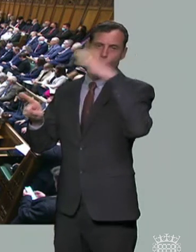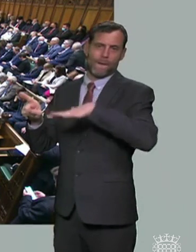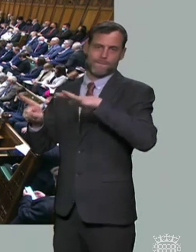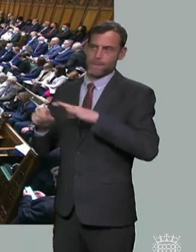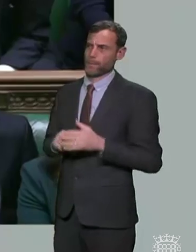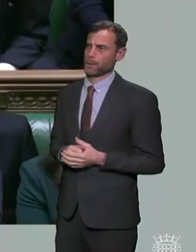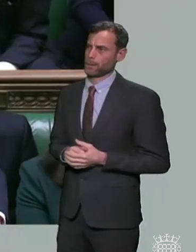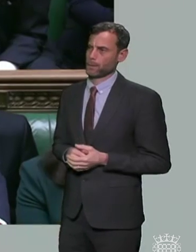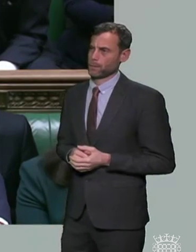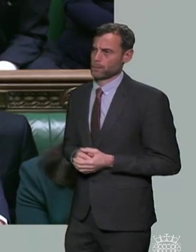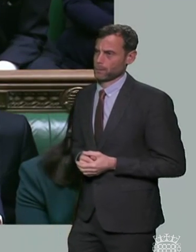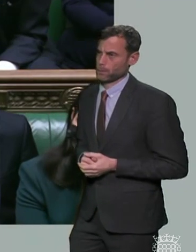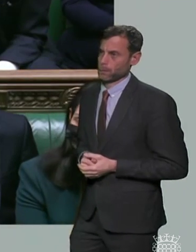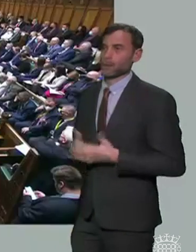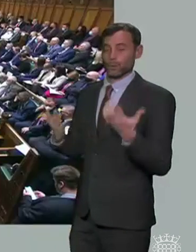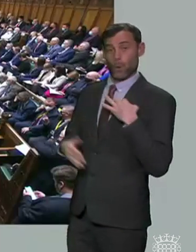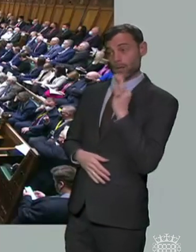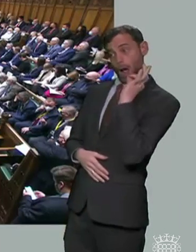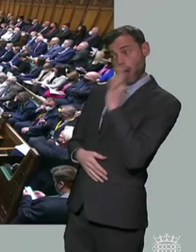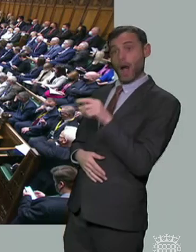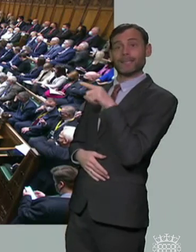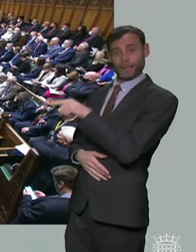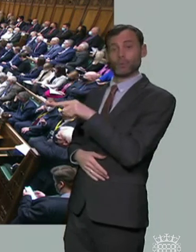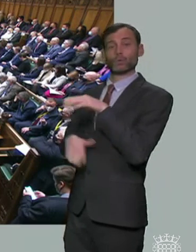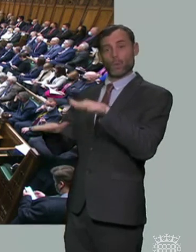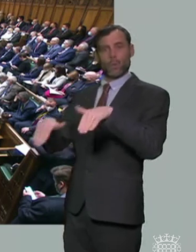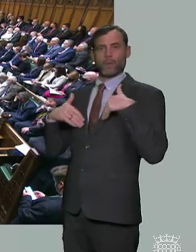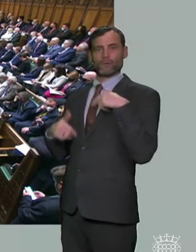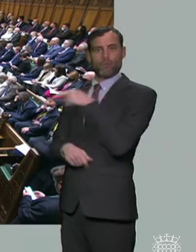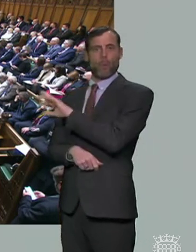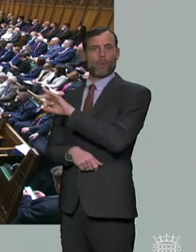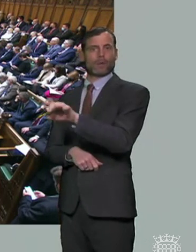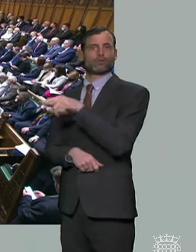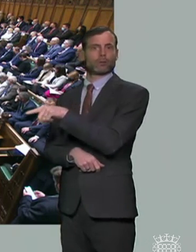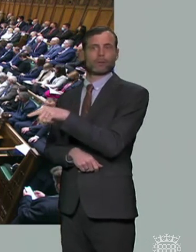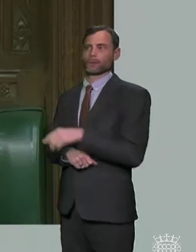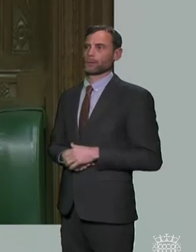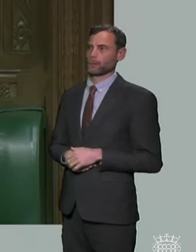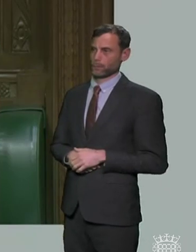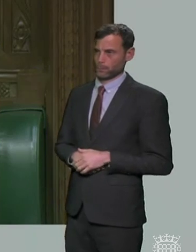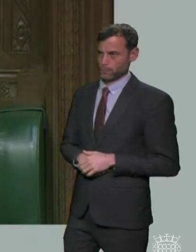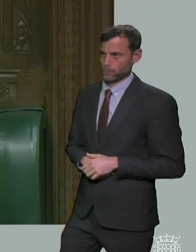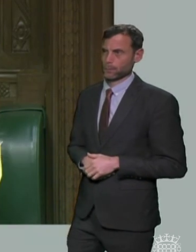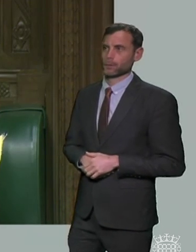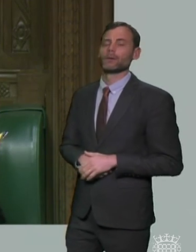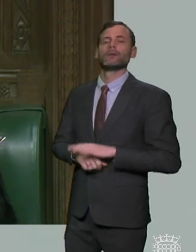In that case, I must ask the right hon. and learned Gentleman to withdraw his question.